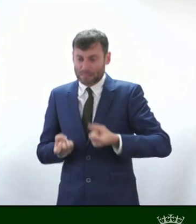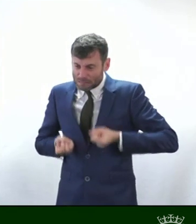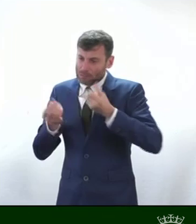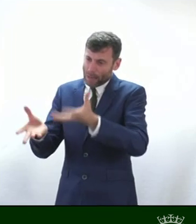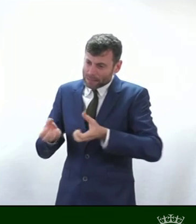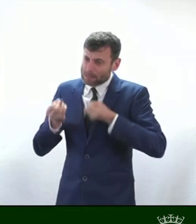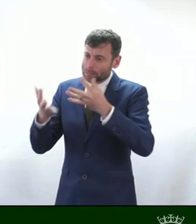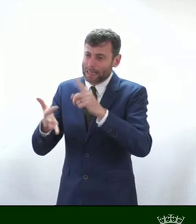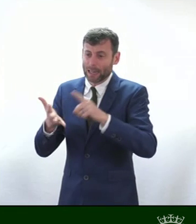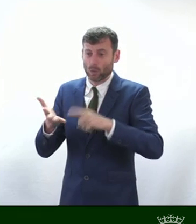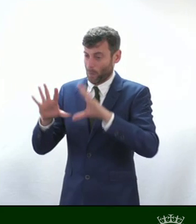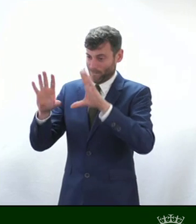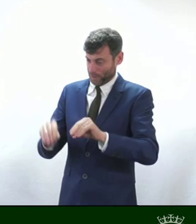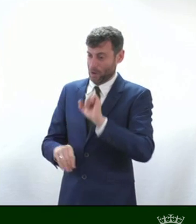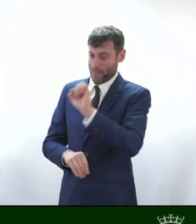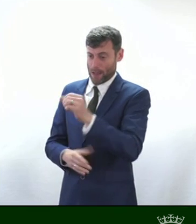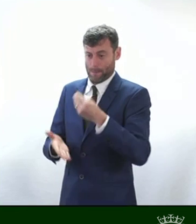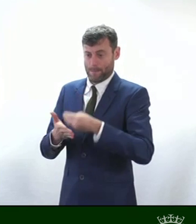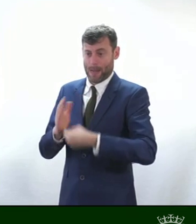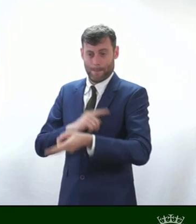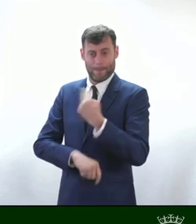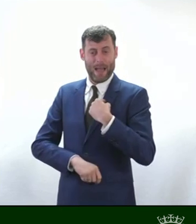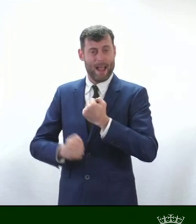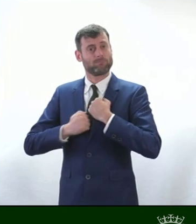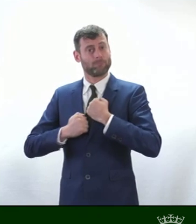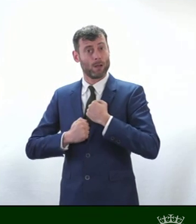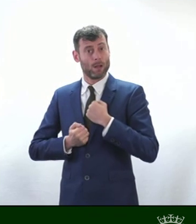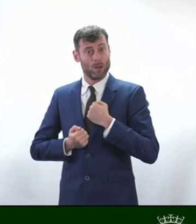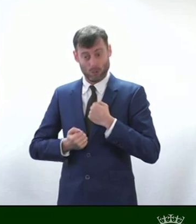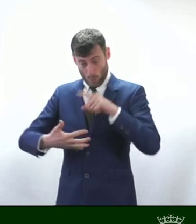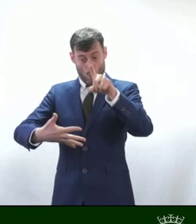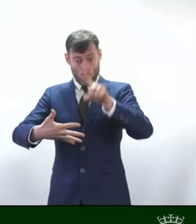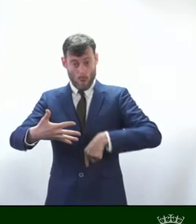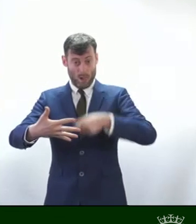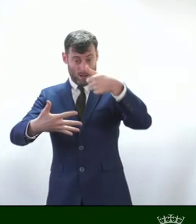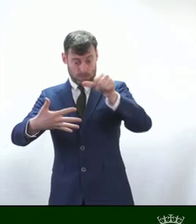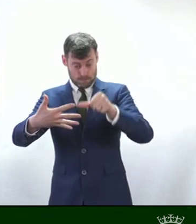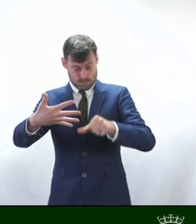I do not know what else he wants to see from 1 January, but all those things will be delivered.